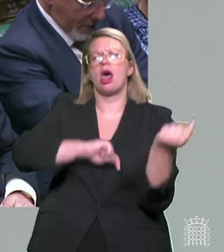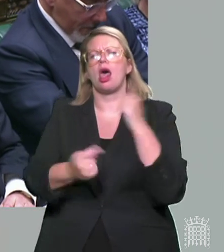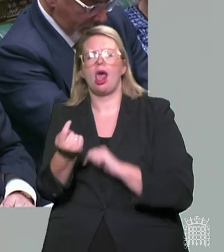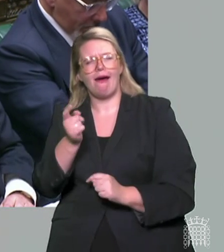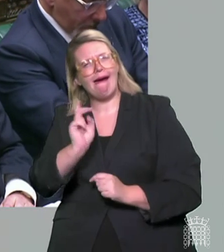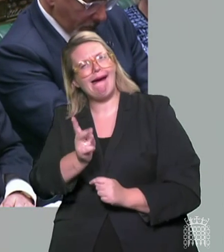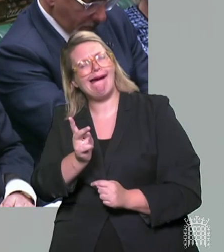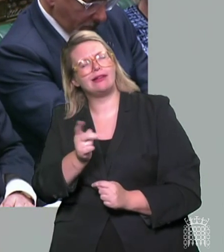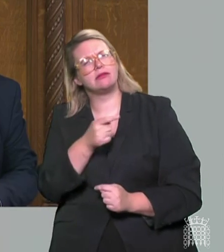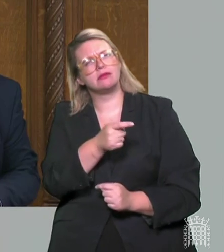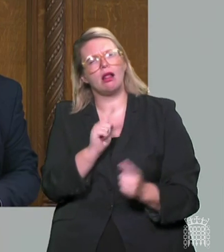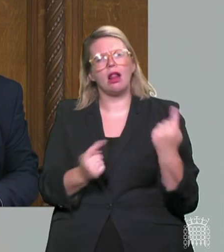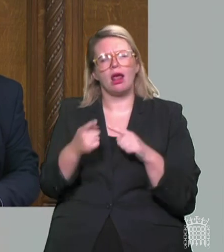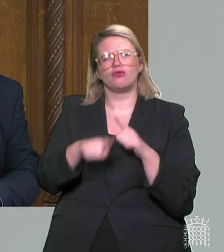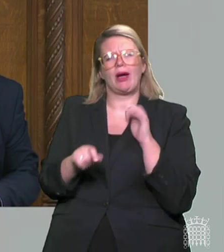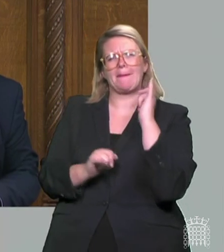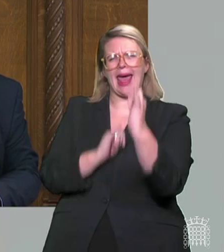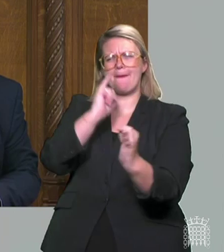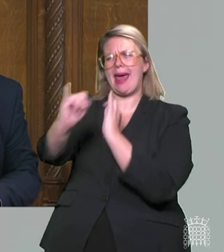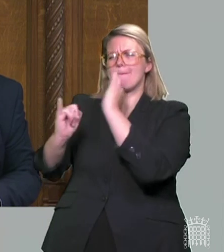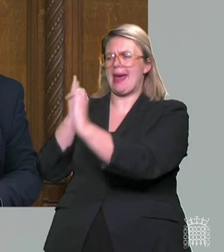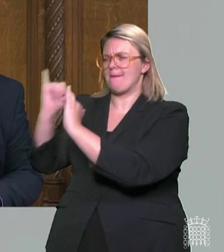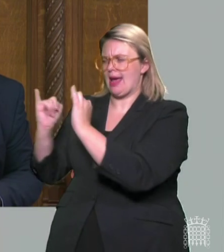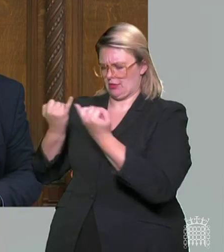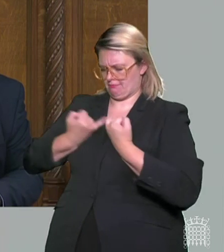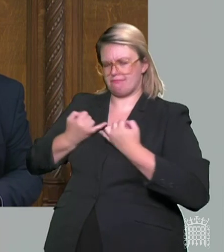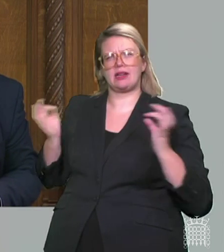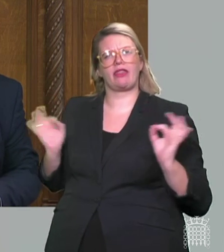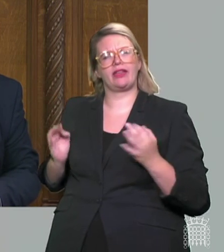He always tries to blame other people for mistakes.